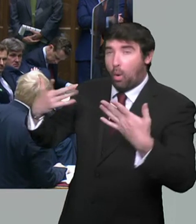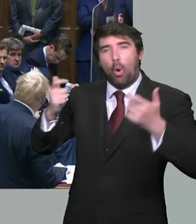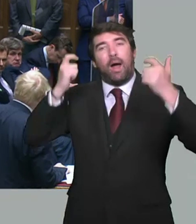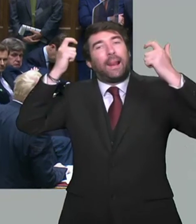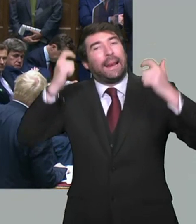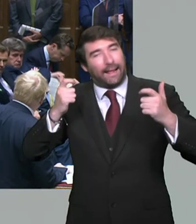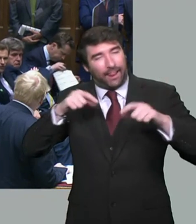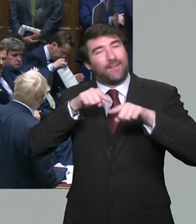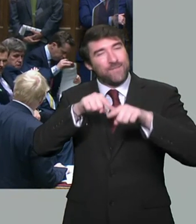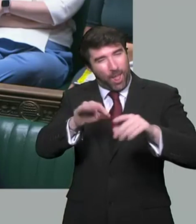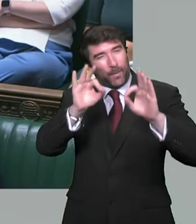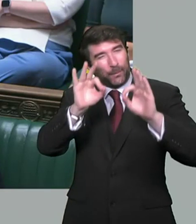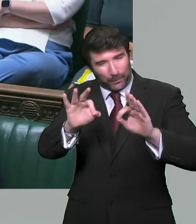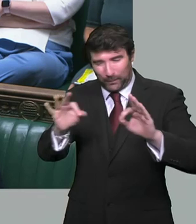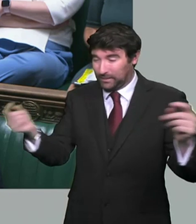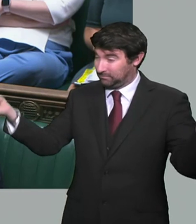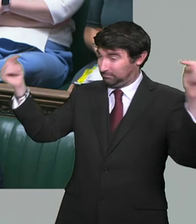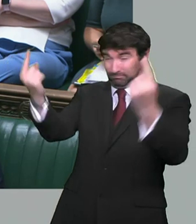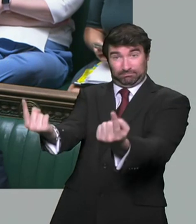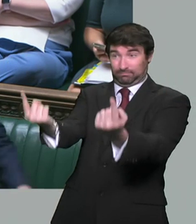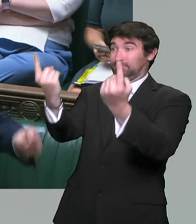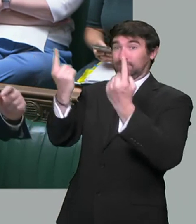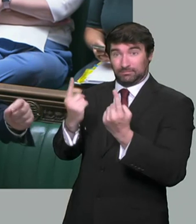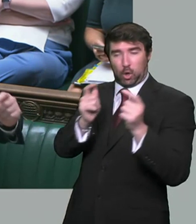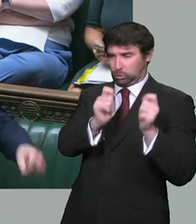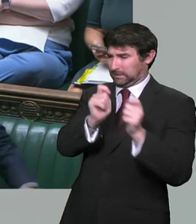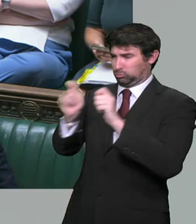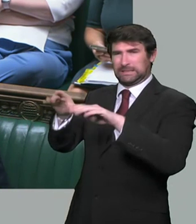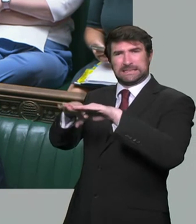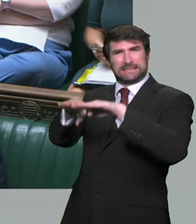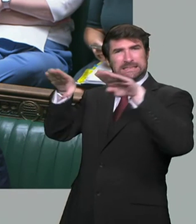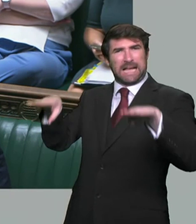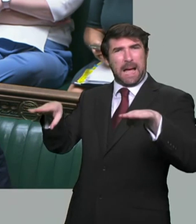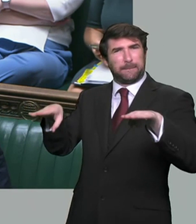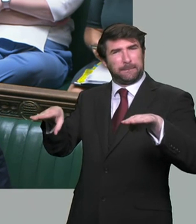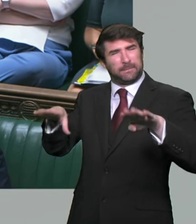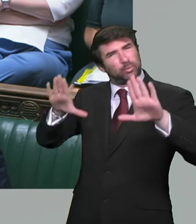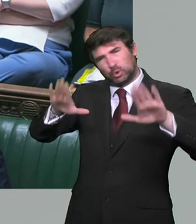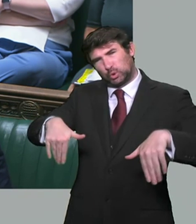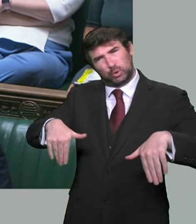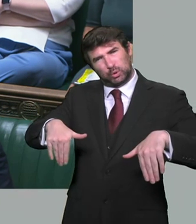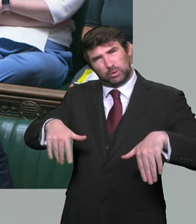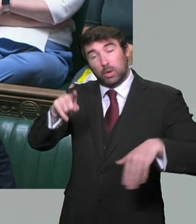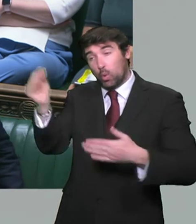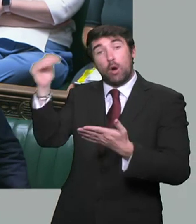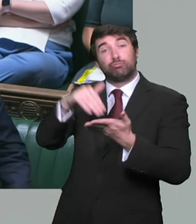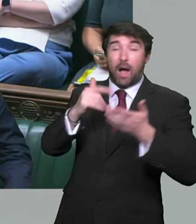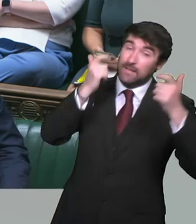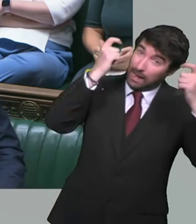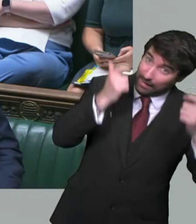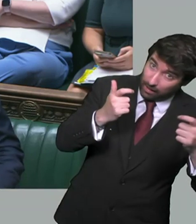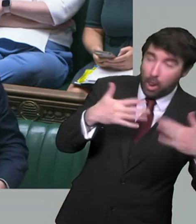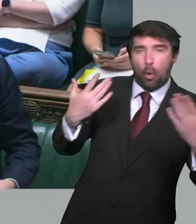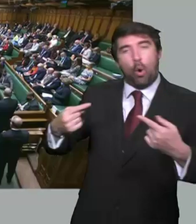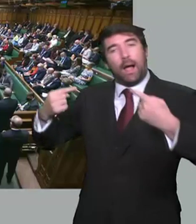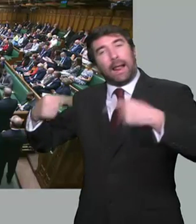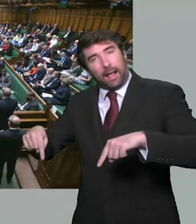It is high time that distinction was made, and that people understand there is a price to pay if they come to this country in an illegal fashion.